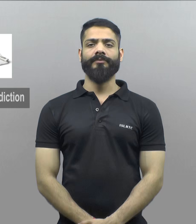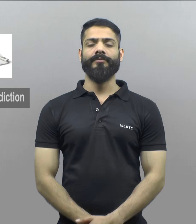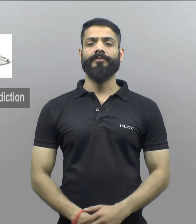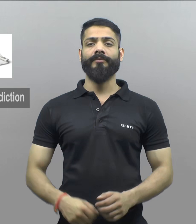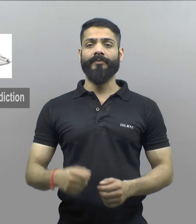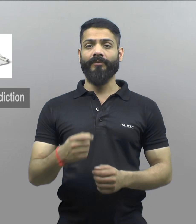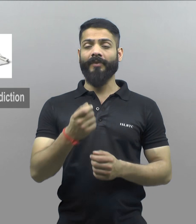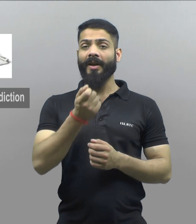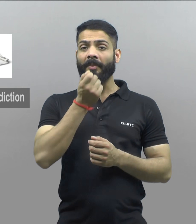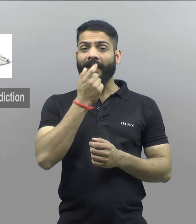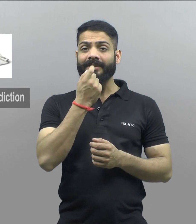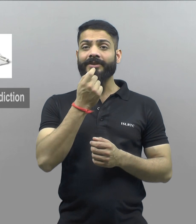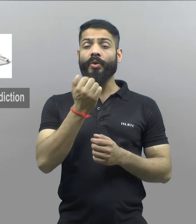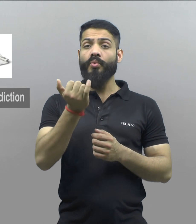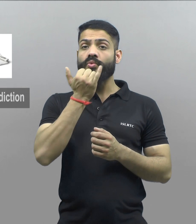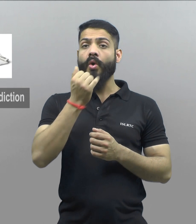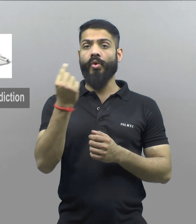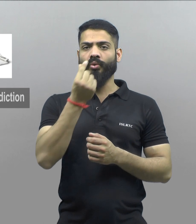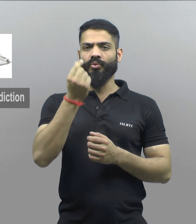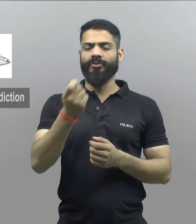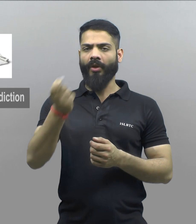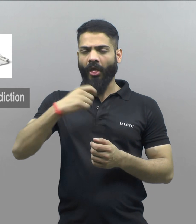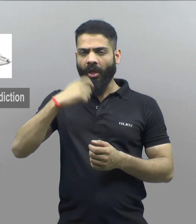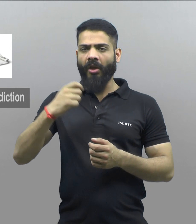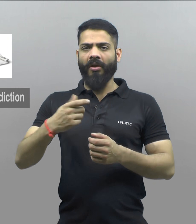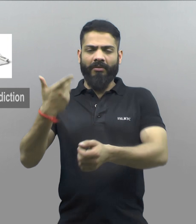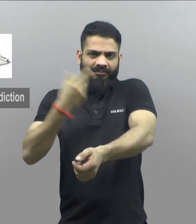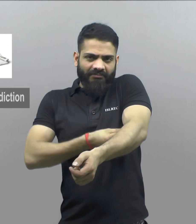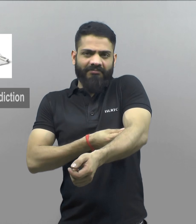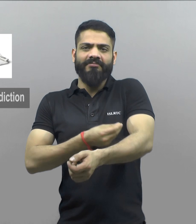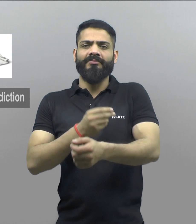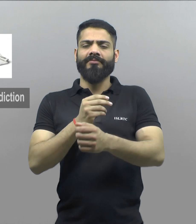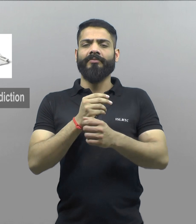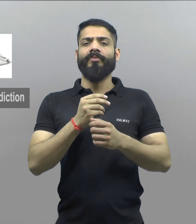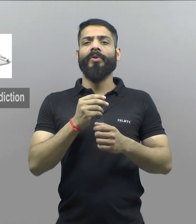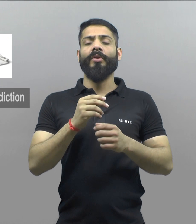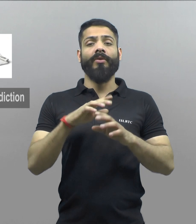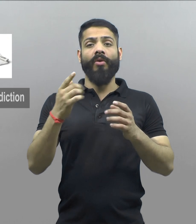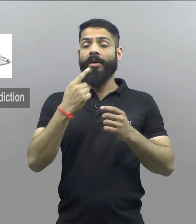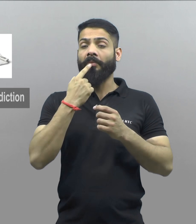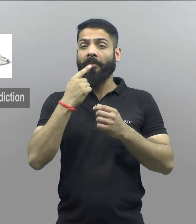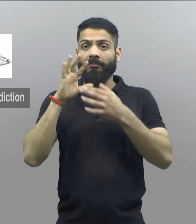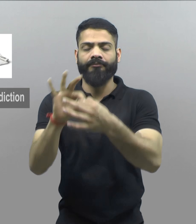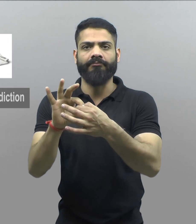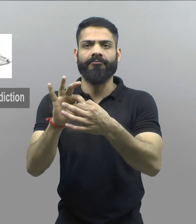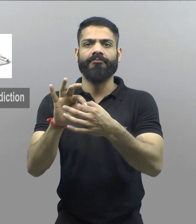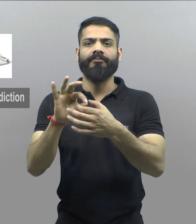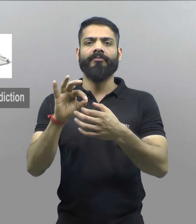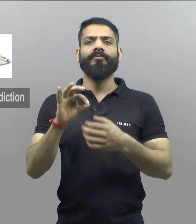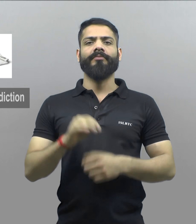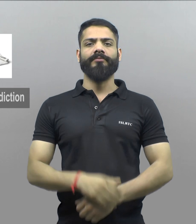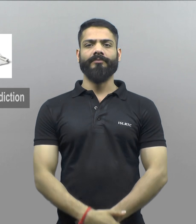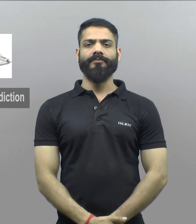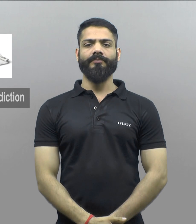Drug Abuse and Addiction